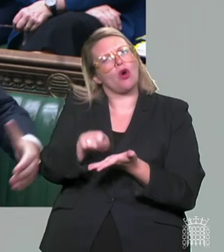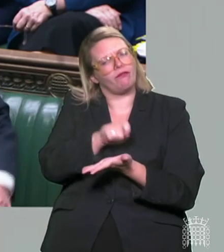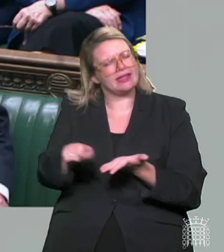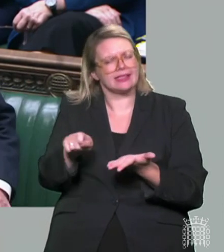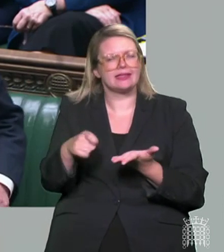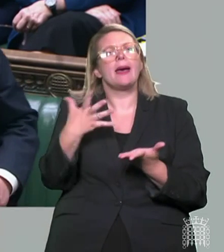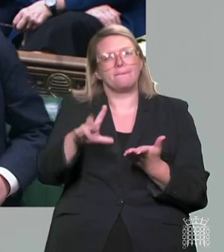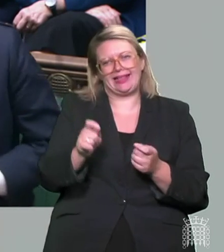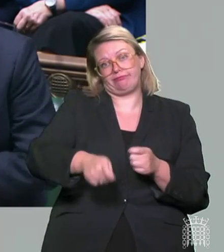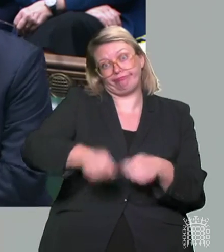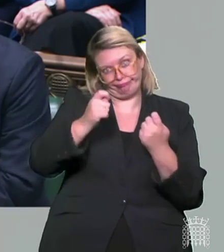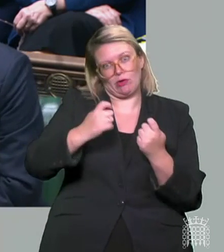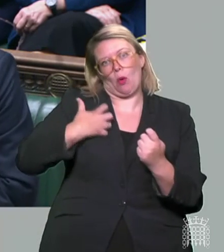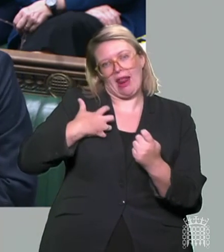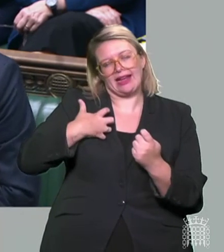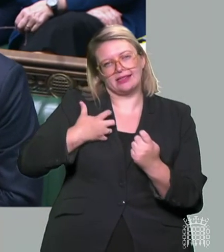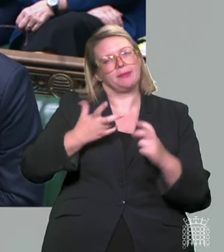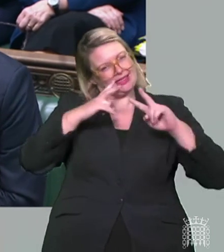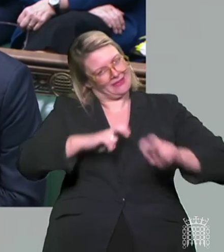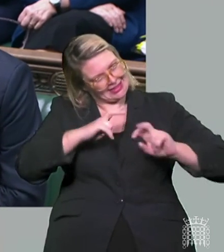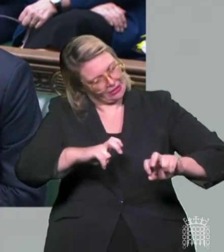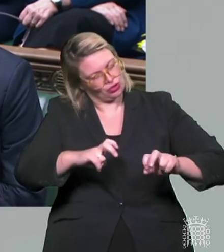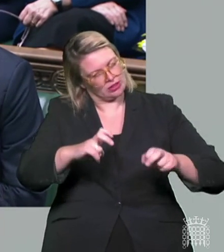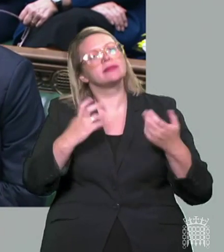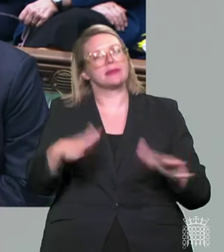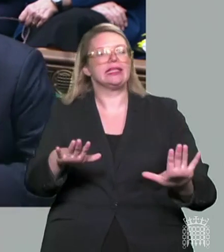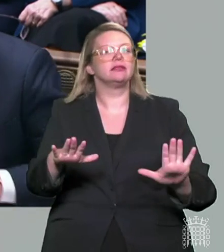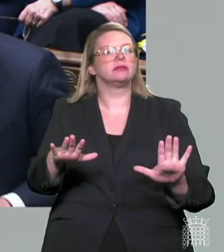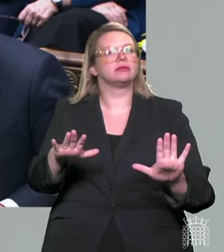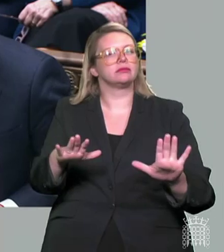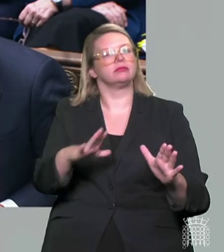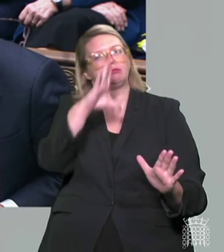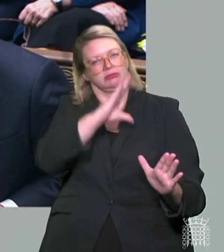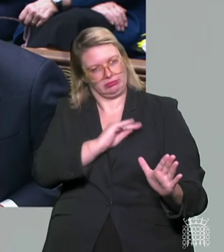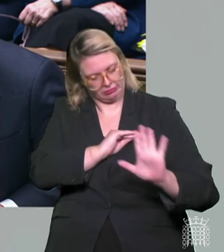It is absolutely true that it was raised with me.